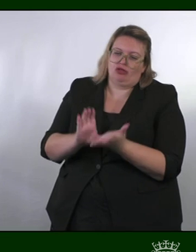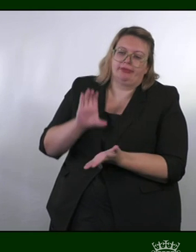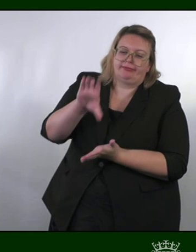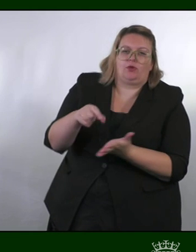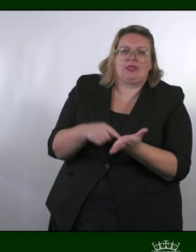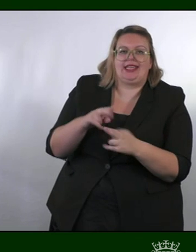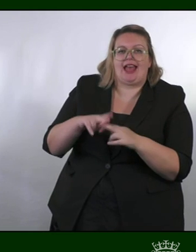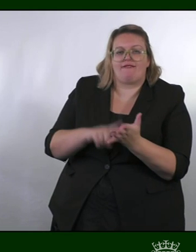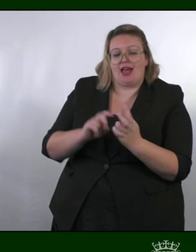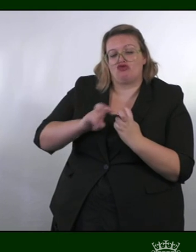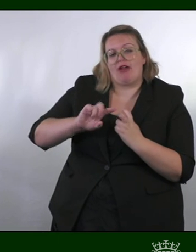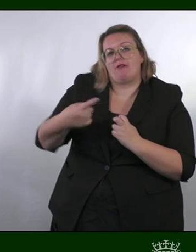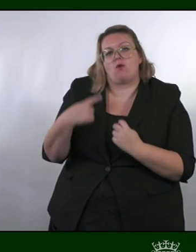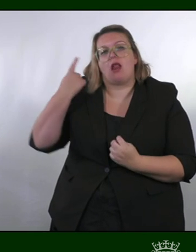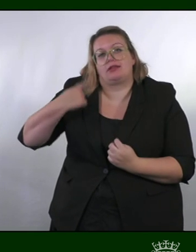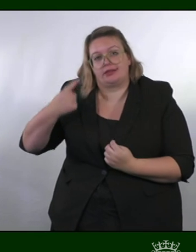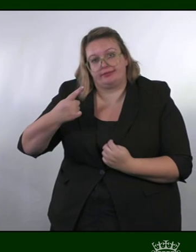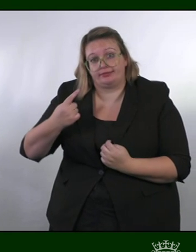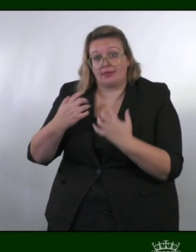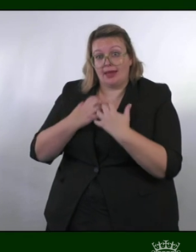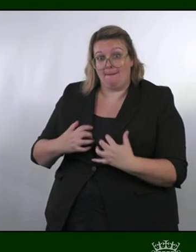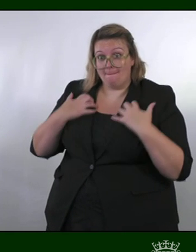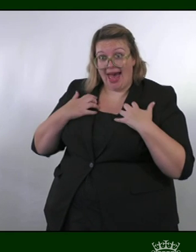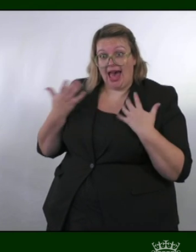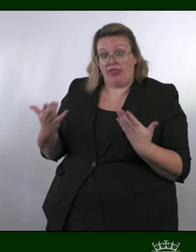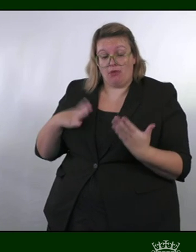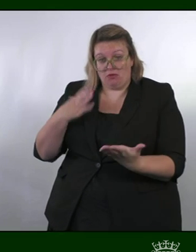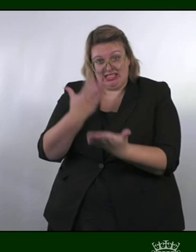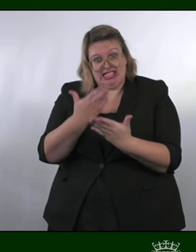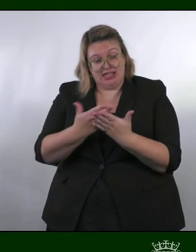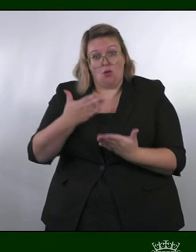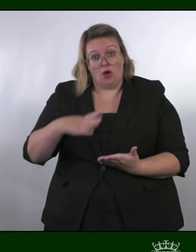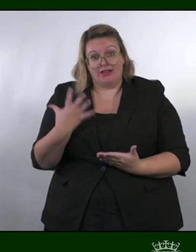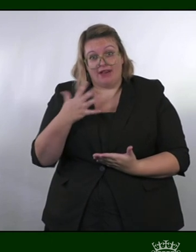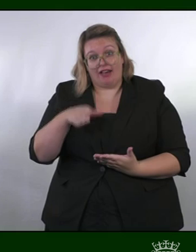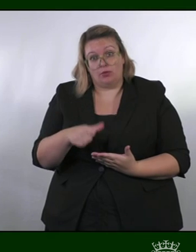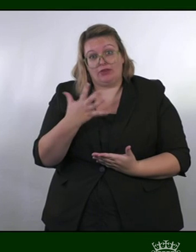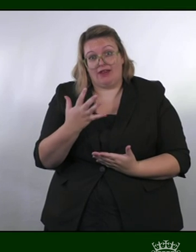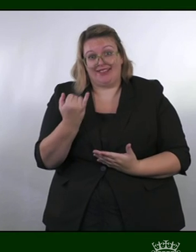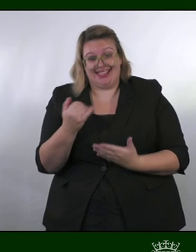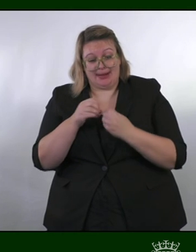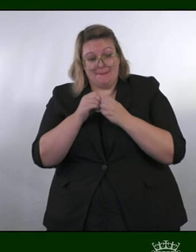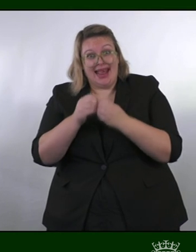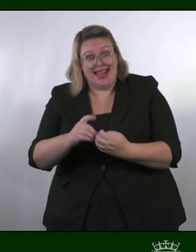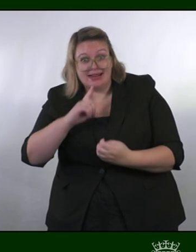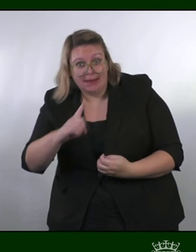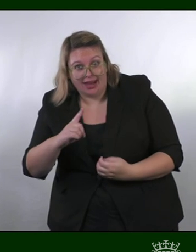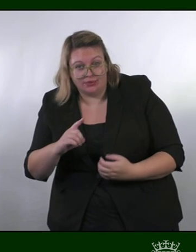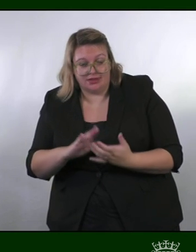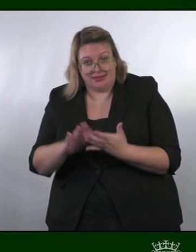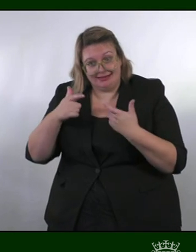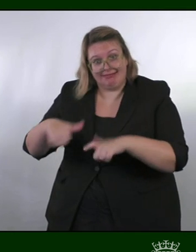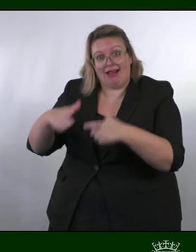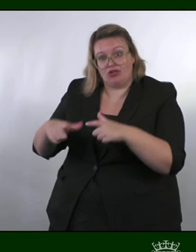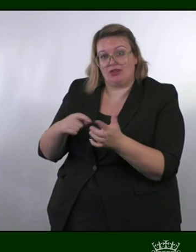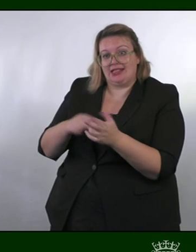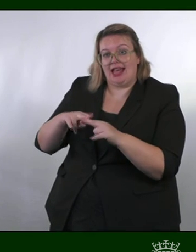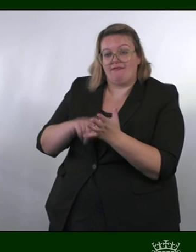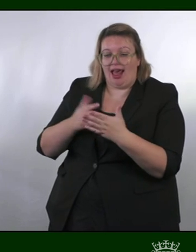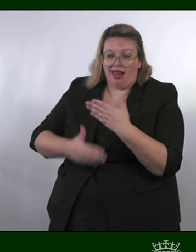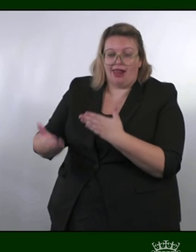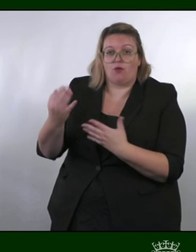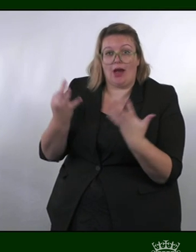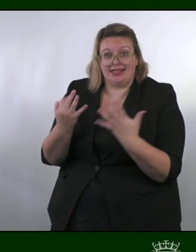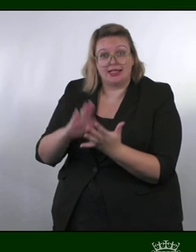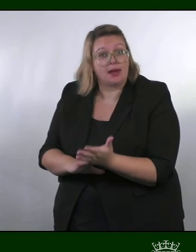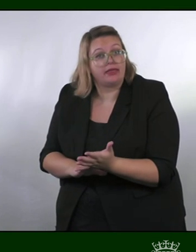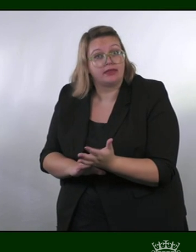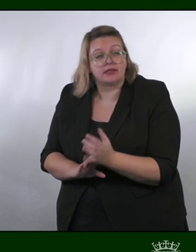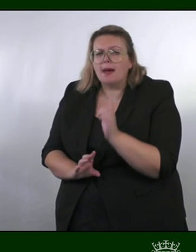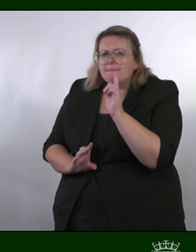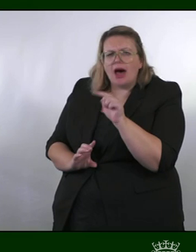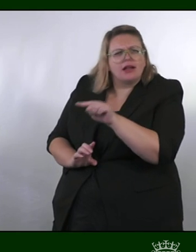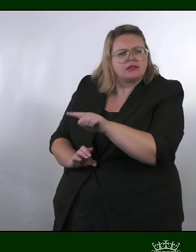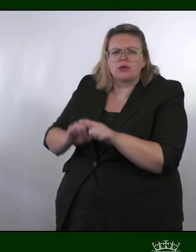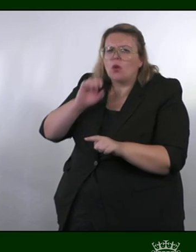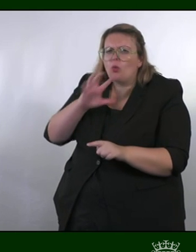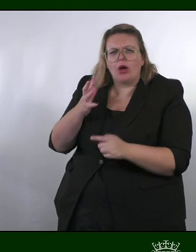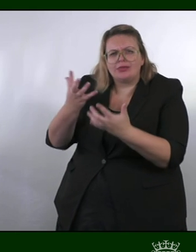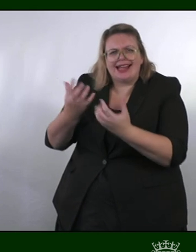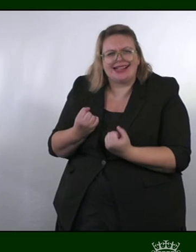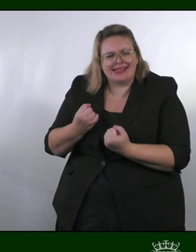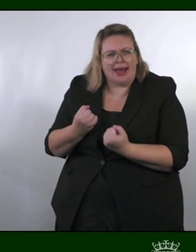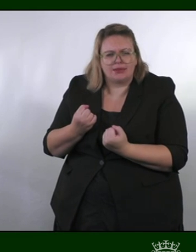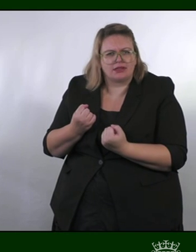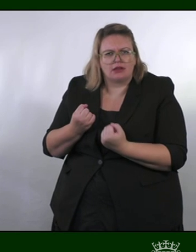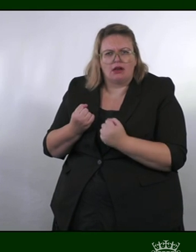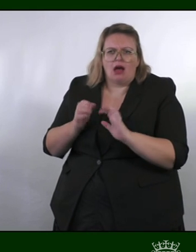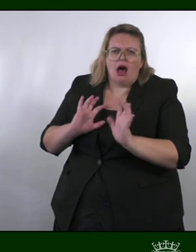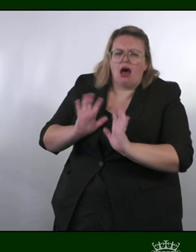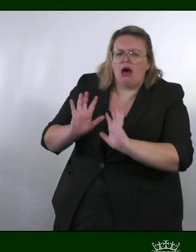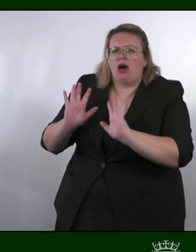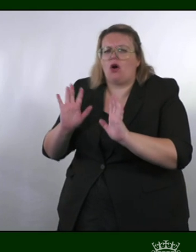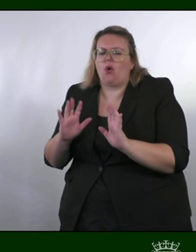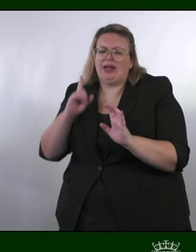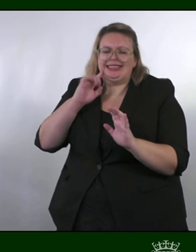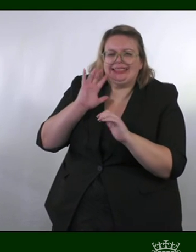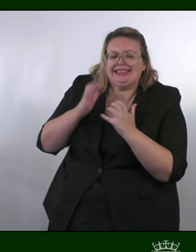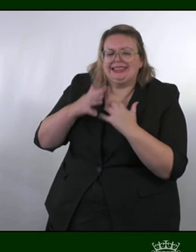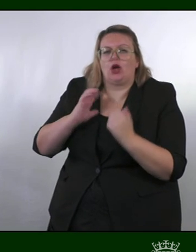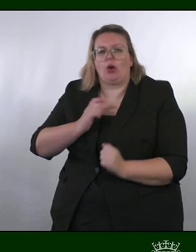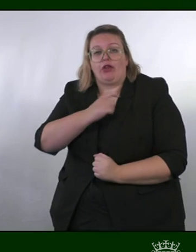The current Mayor is demanding an eye-watering £5.65 billion to keep TfL running for the next 18 months, yet he refuses to accept any economies because that would offend his union paymasters.